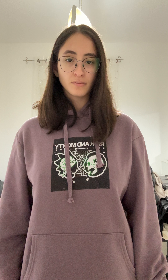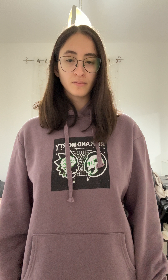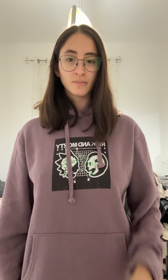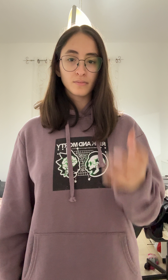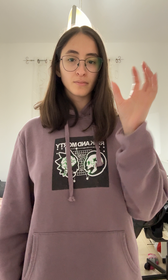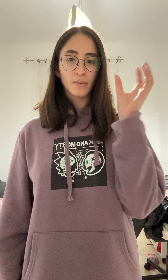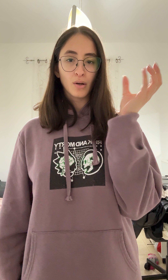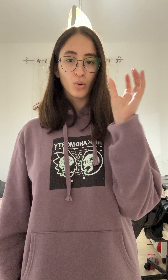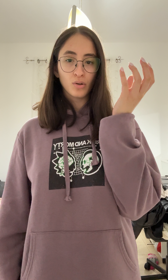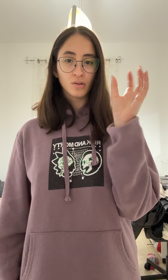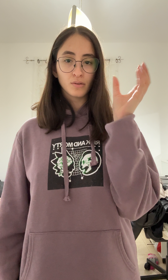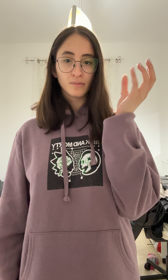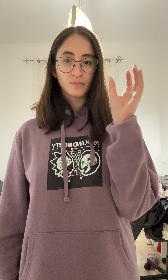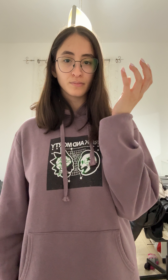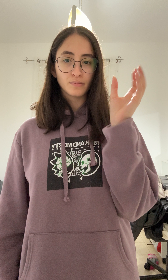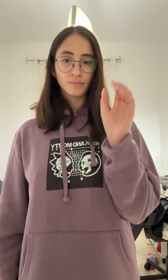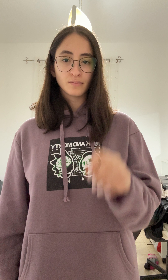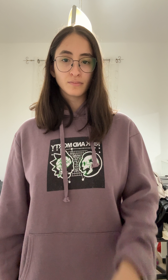פירות